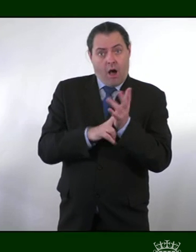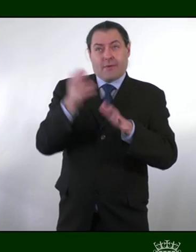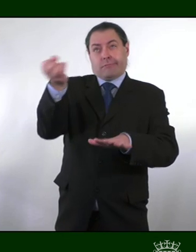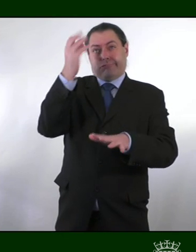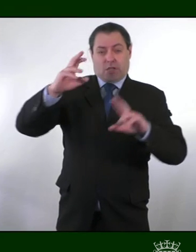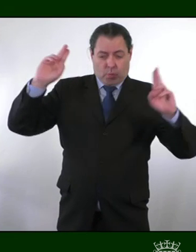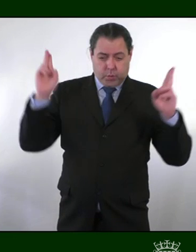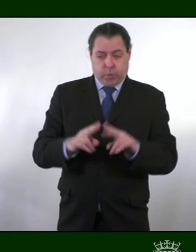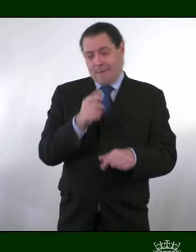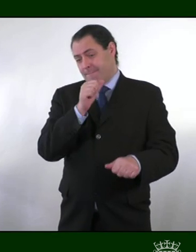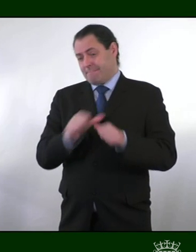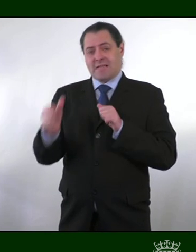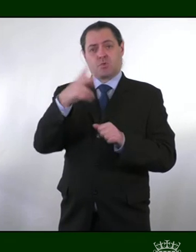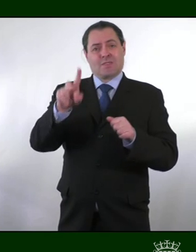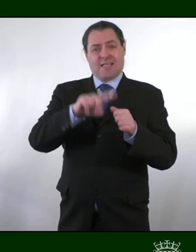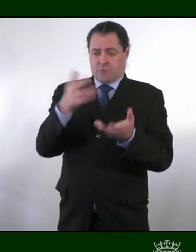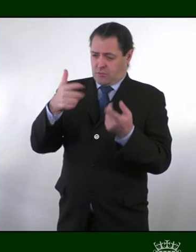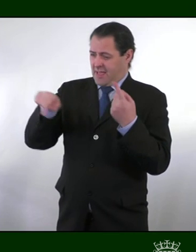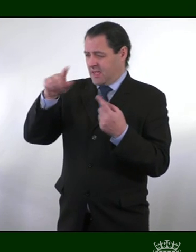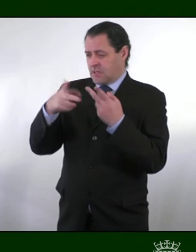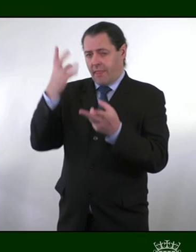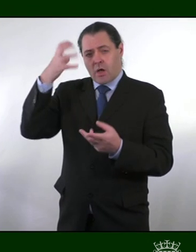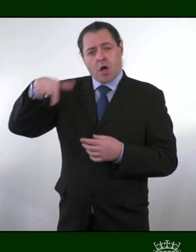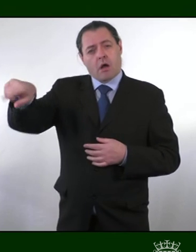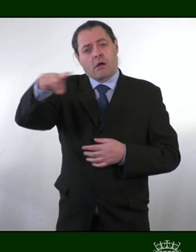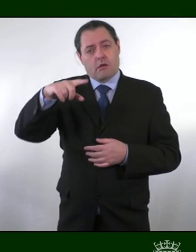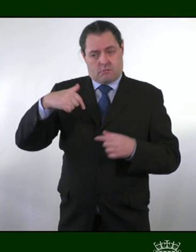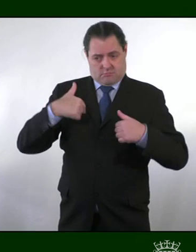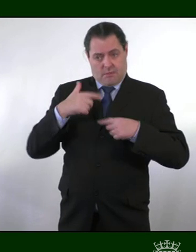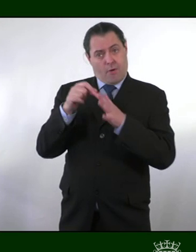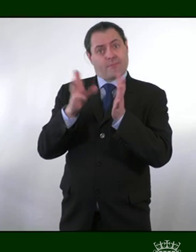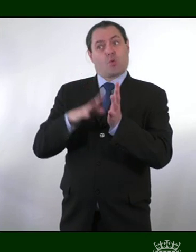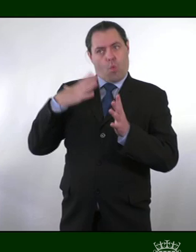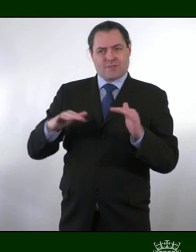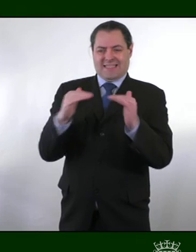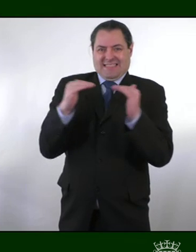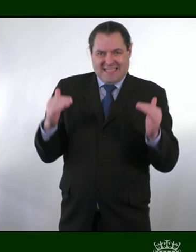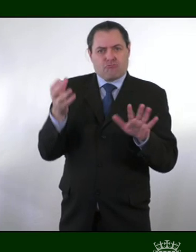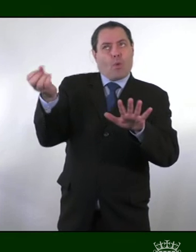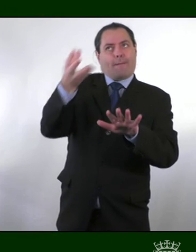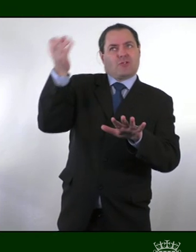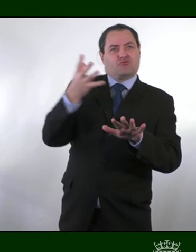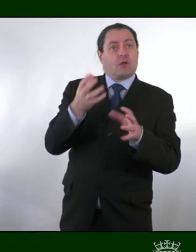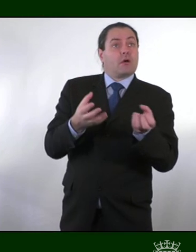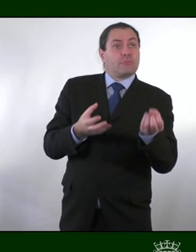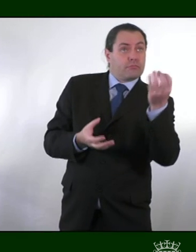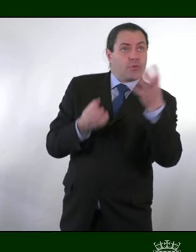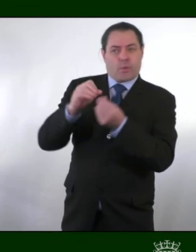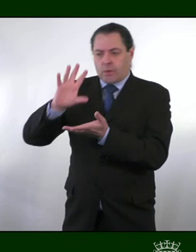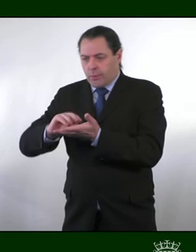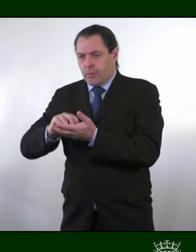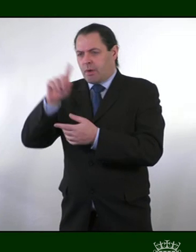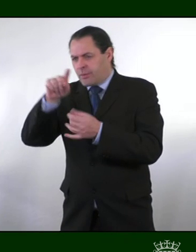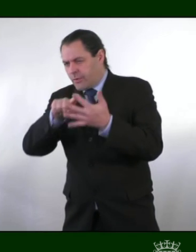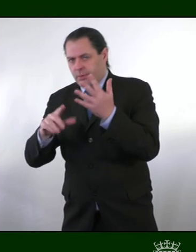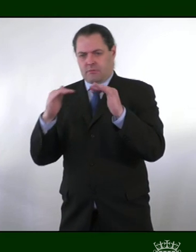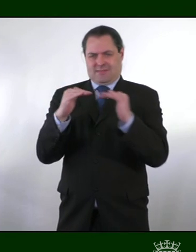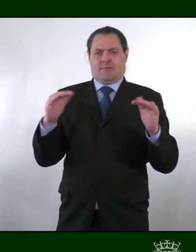This Conservative Government will deliver the Prime Minister’s plans to get us to net zero, and that is something that I hope the whole House can welcome and support.